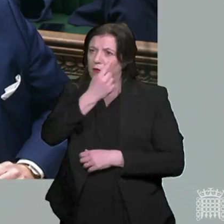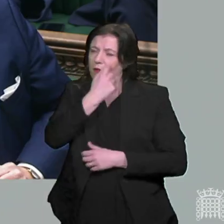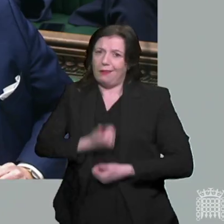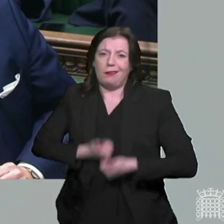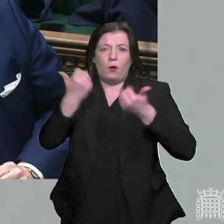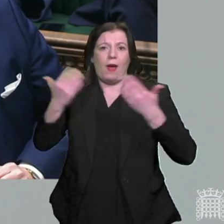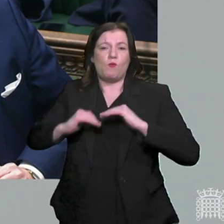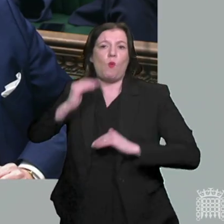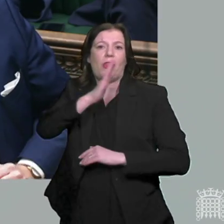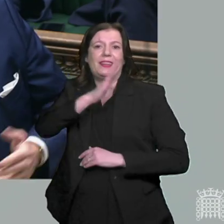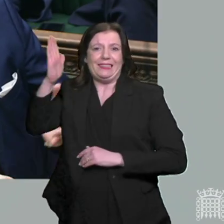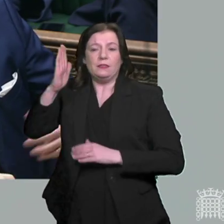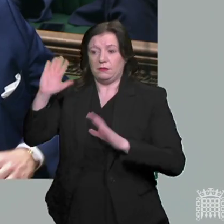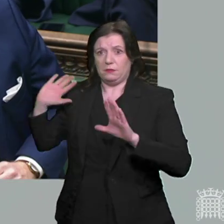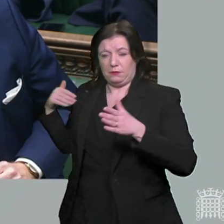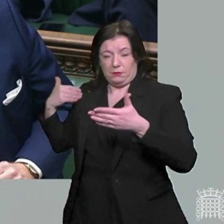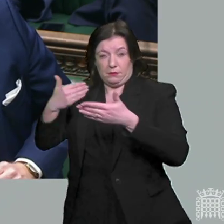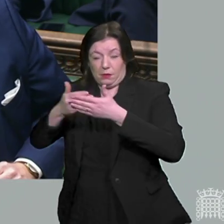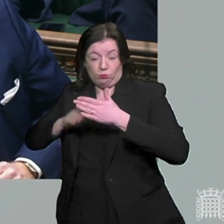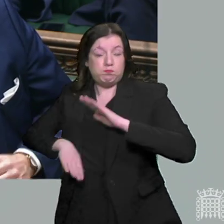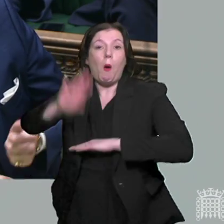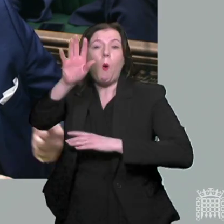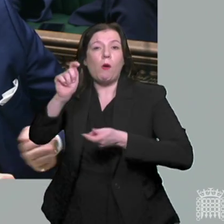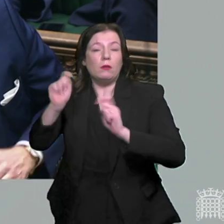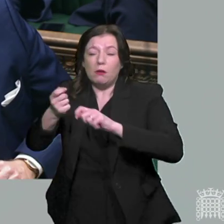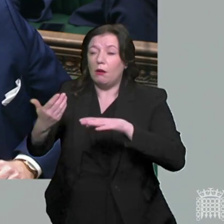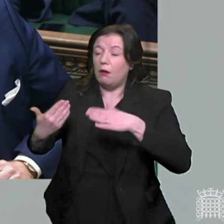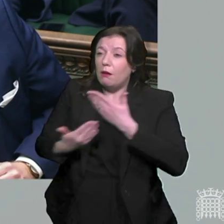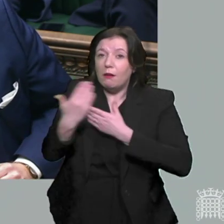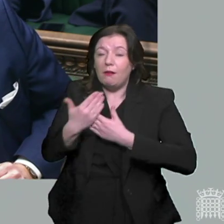It was a powerhouse of the previous industrial revolution and is that again now.